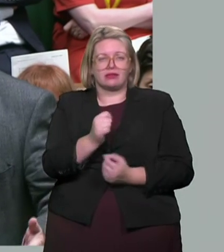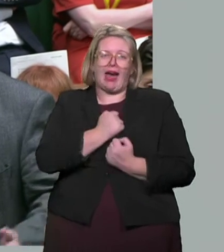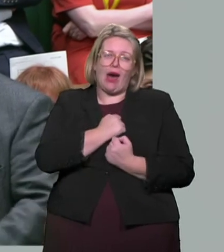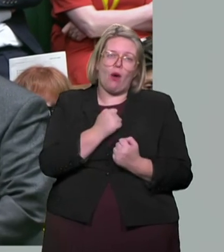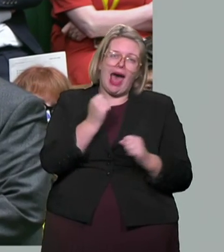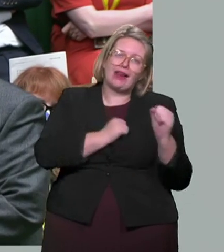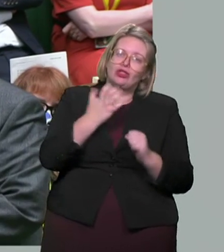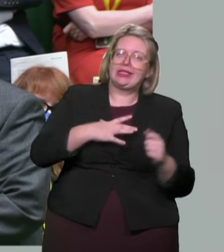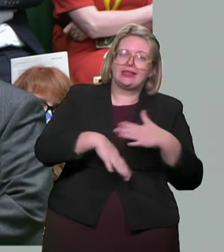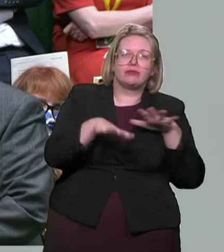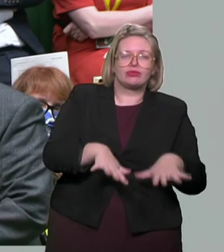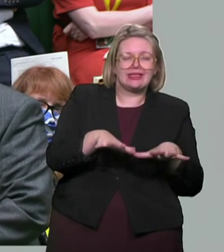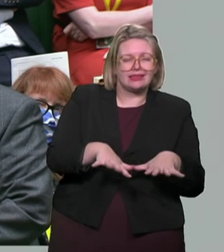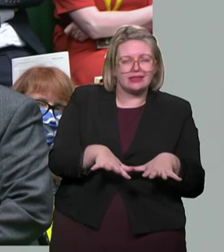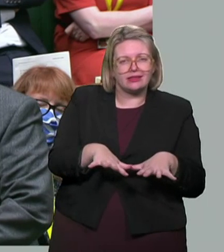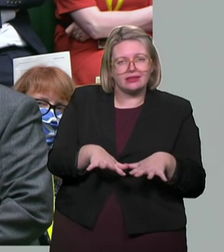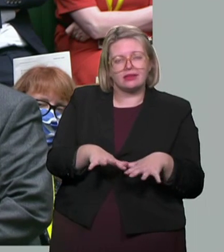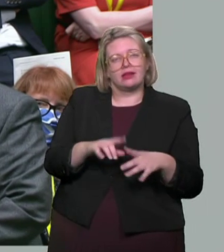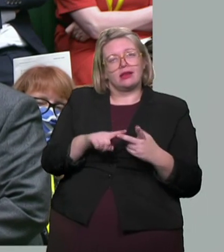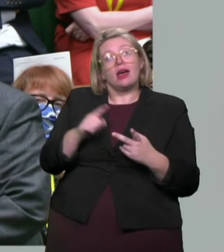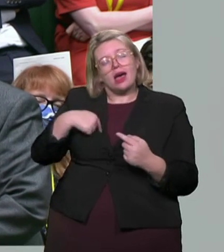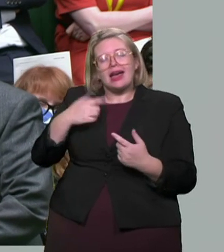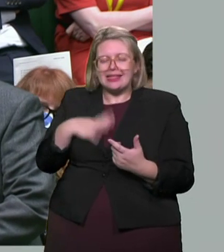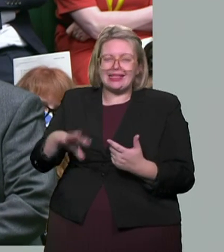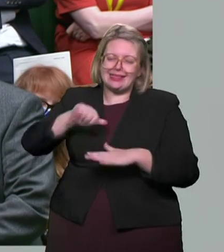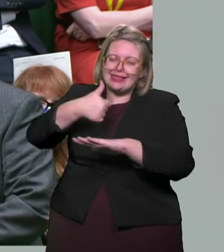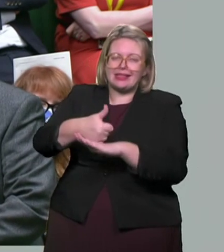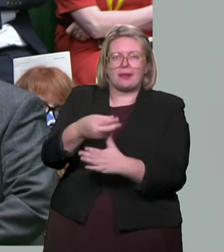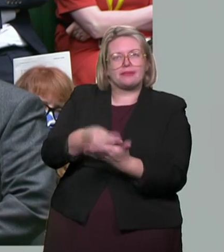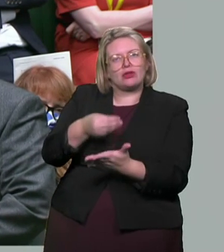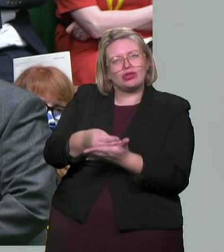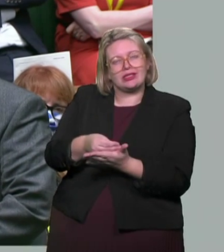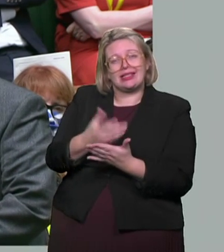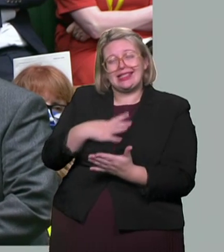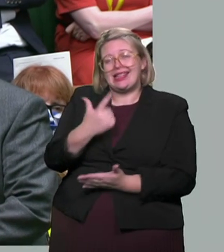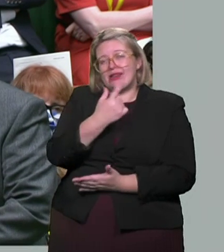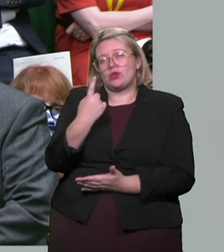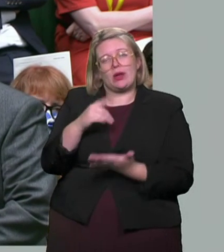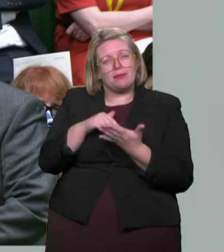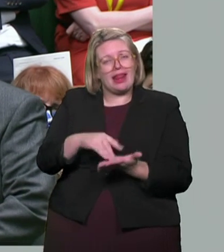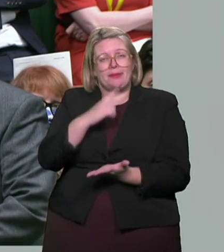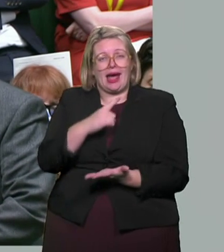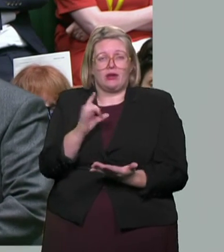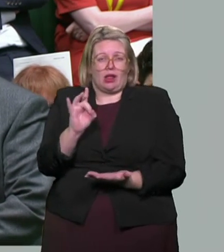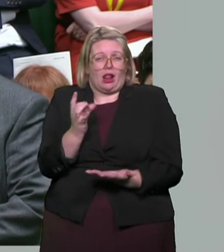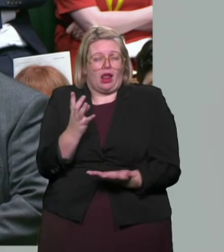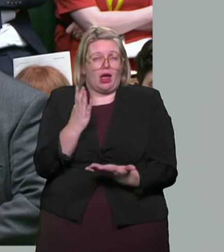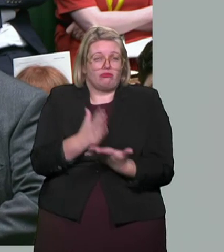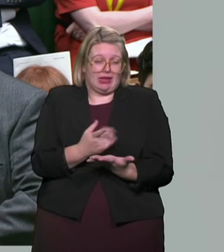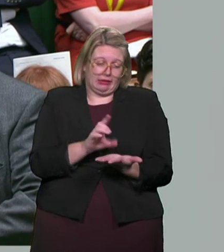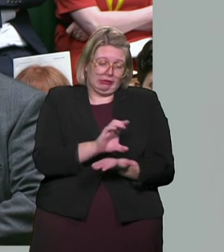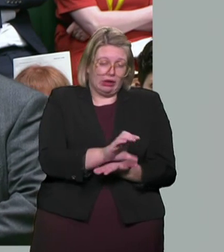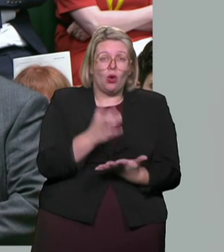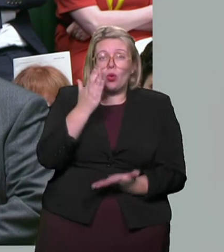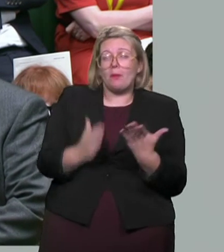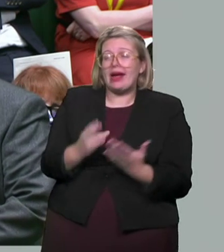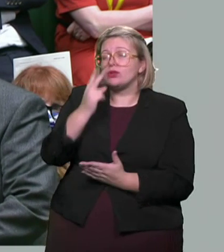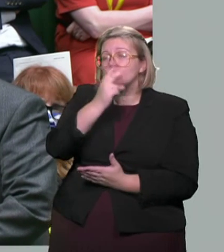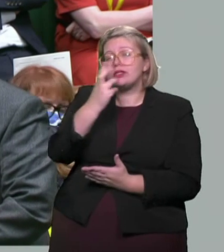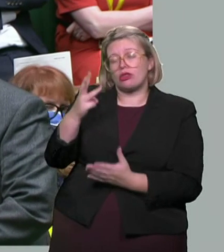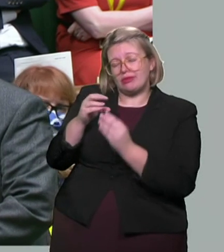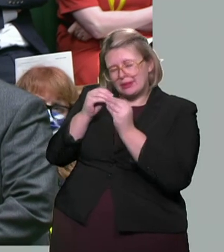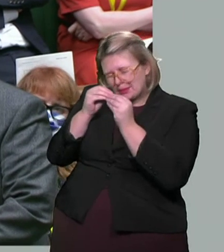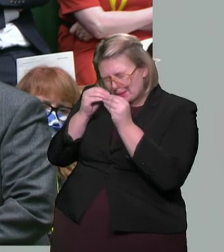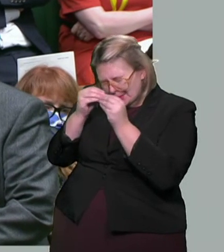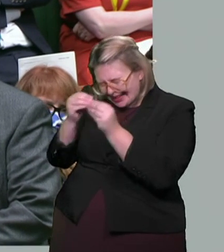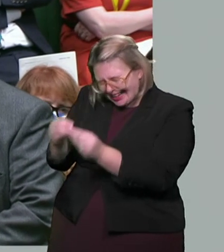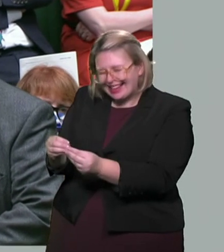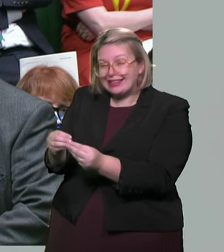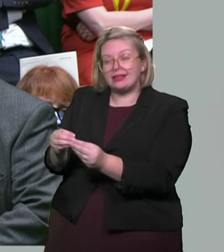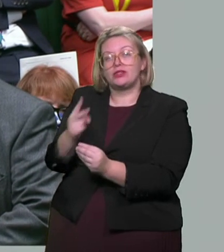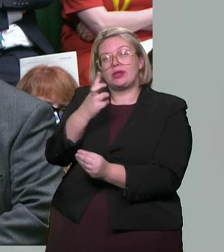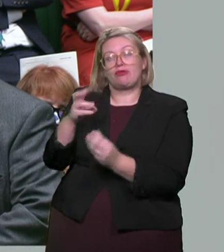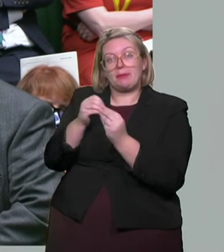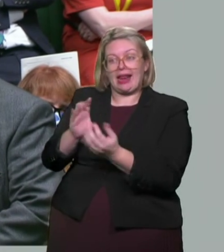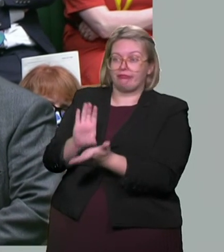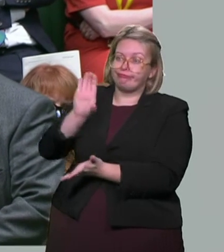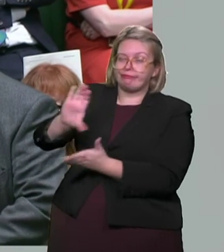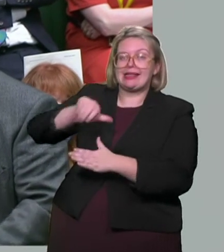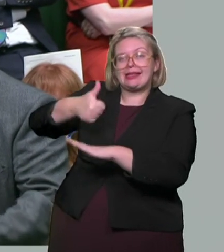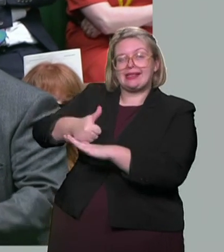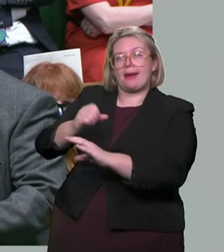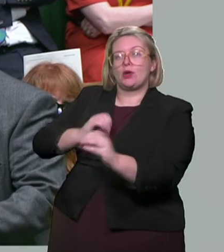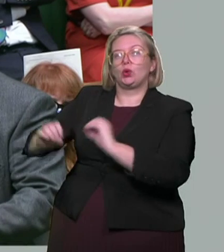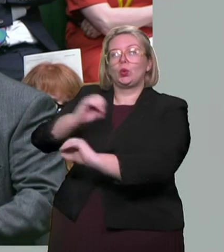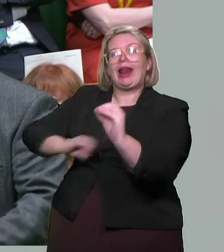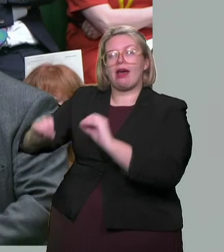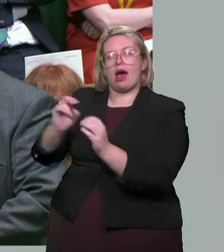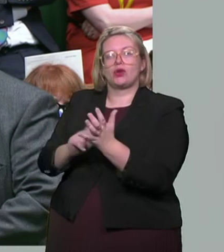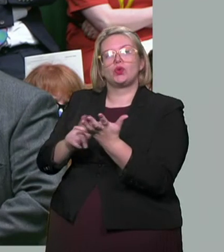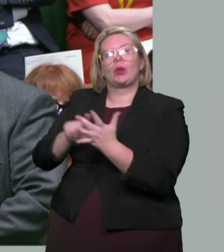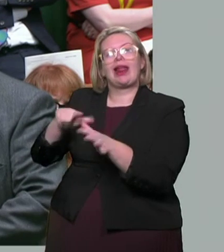All the industry needs is a ringfenced budget of £71 million, a drop in the ocean compared with the £23 billion that this Government are throwing at the nuclear plant at Hinkley.